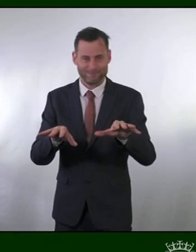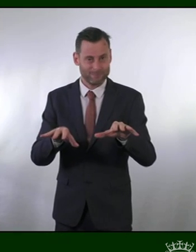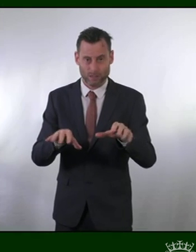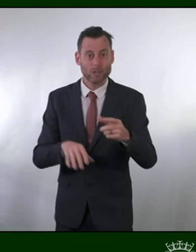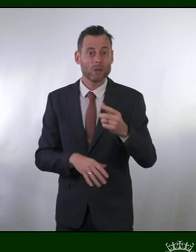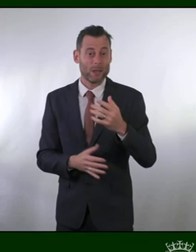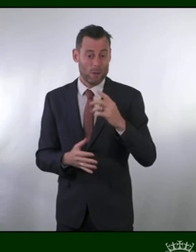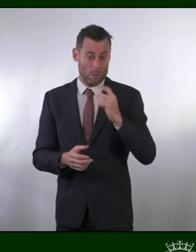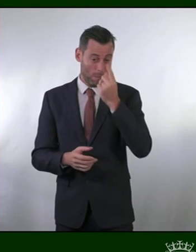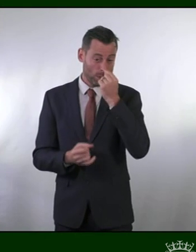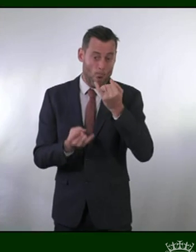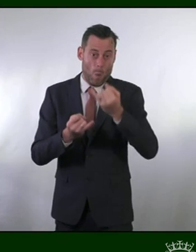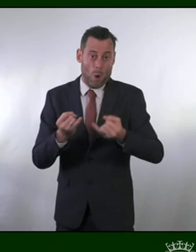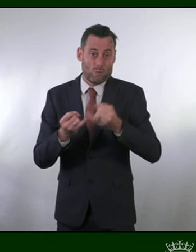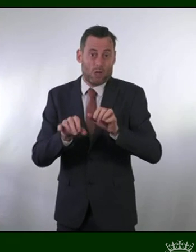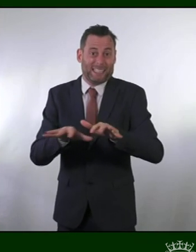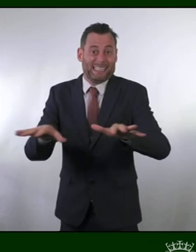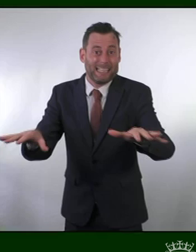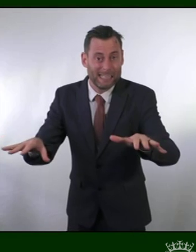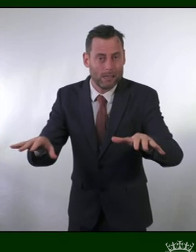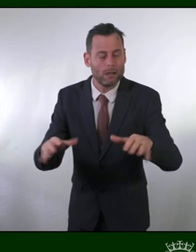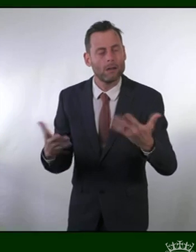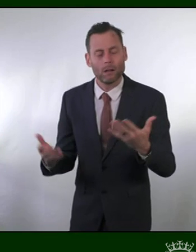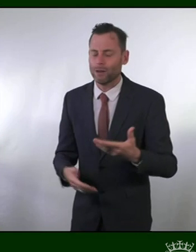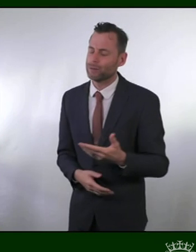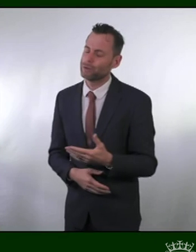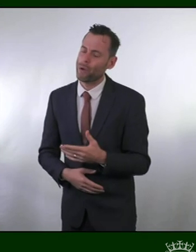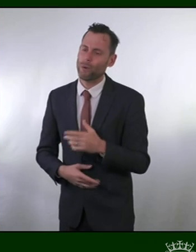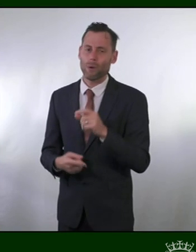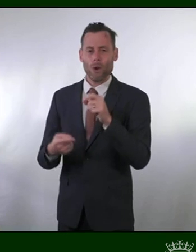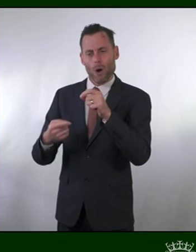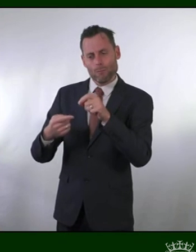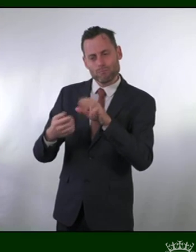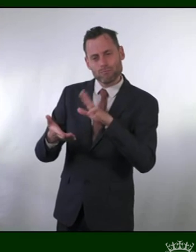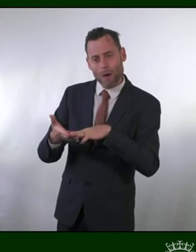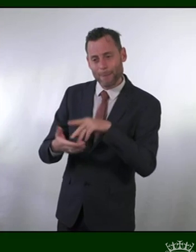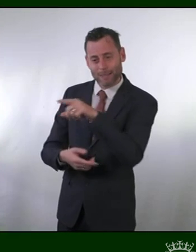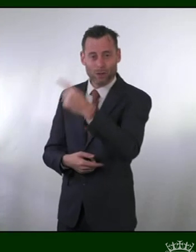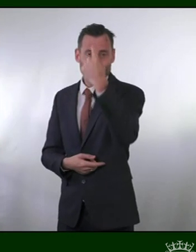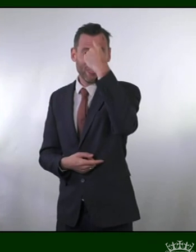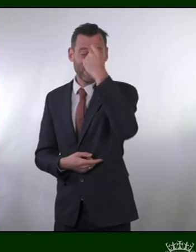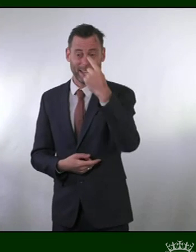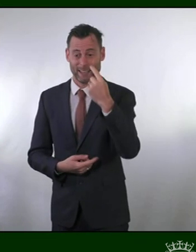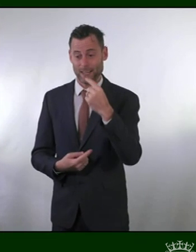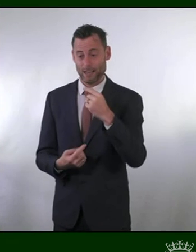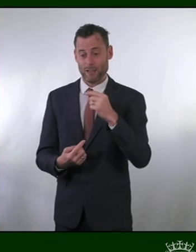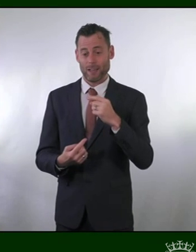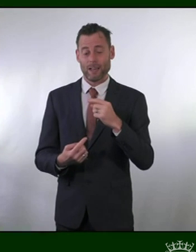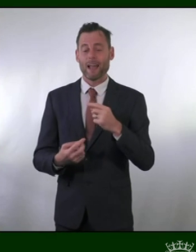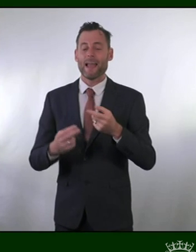Let us not have the usual nonsense that anyone asking the Prime Minister a question about track and trace is somehow knocking the NHS.